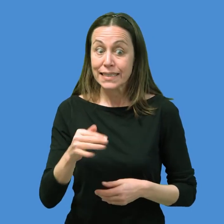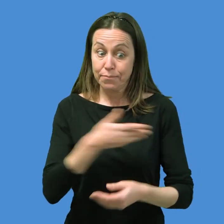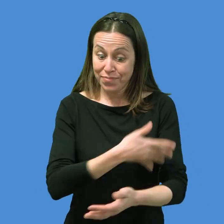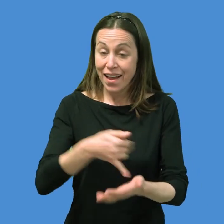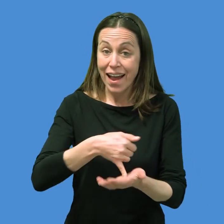sangre